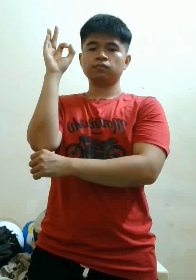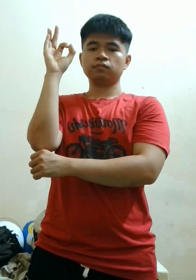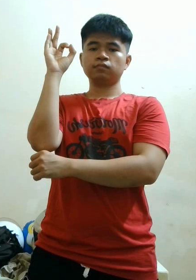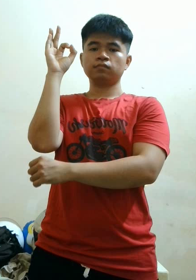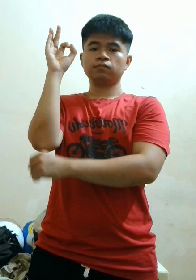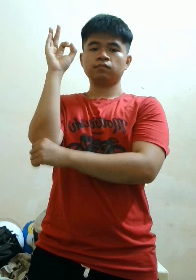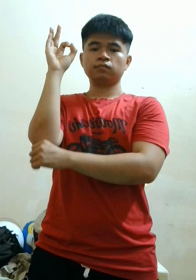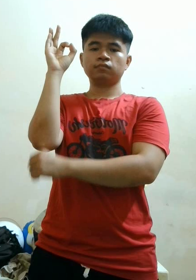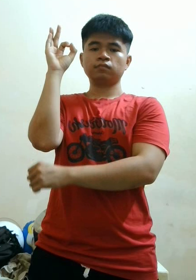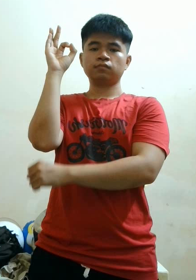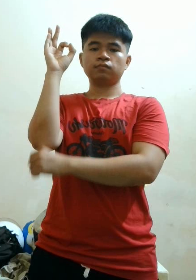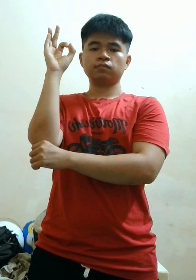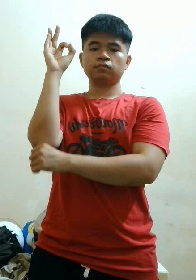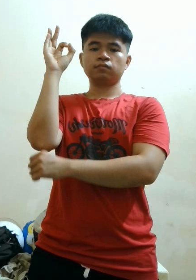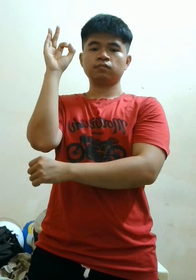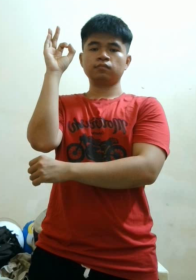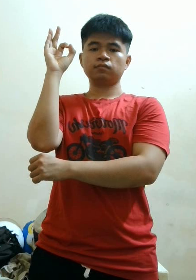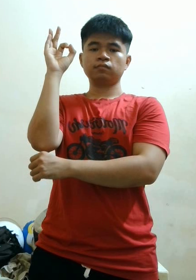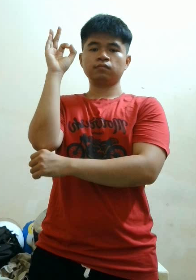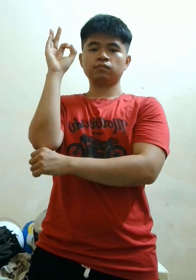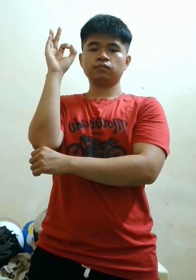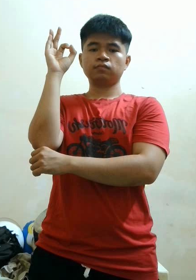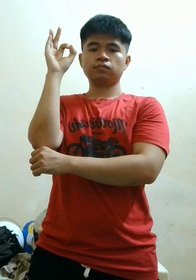buoi trua